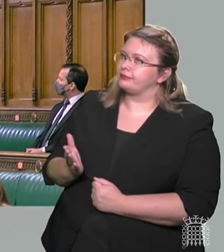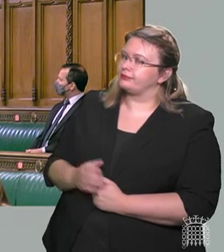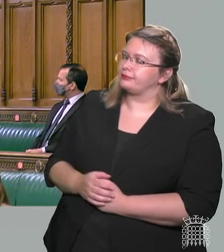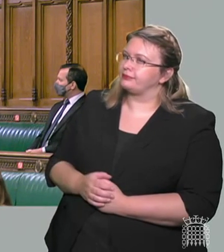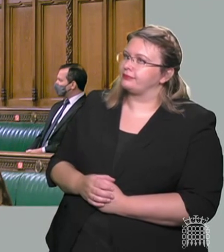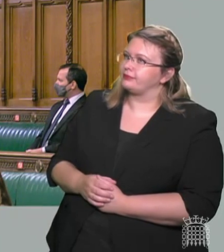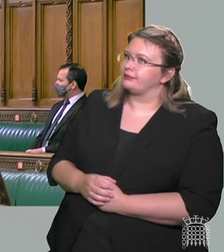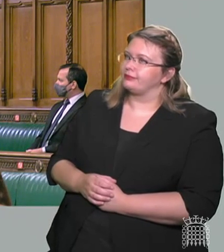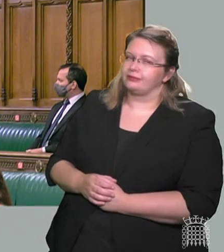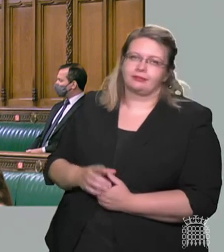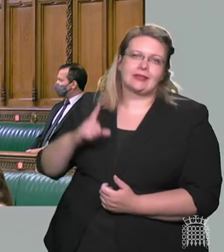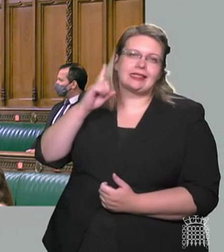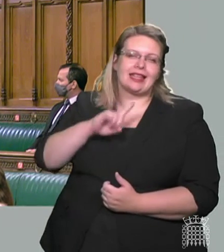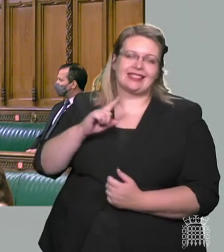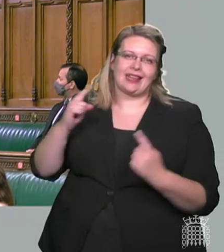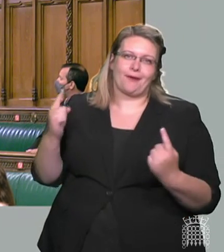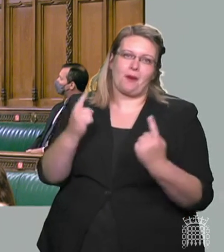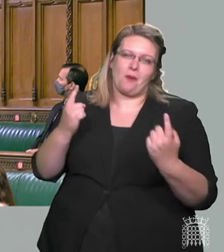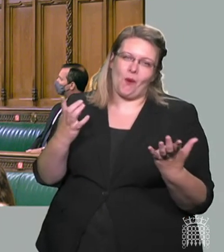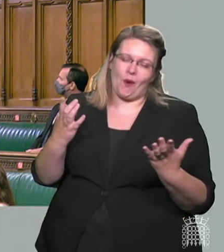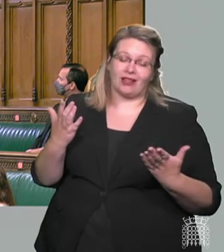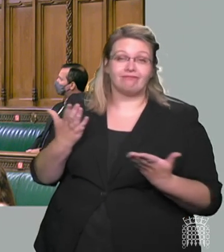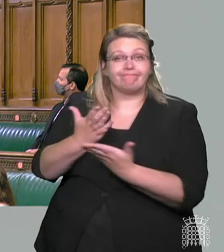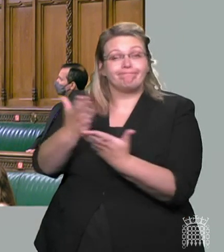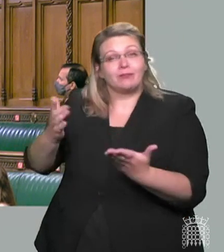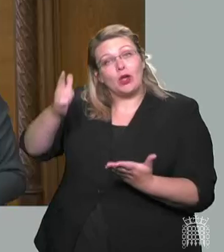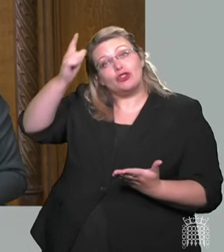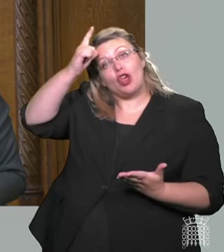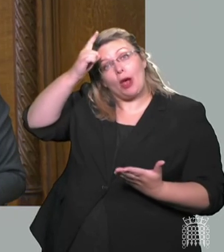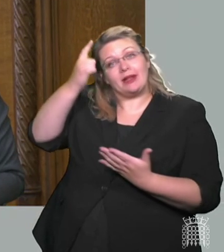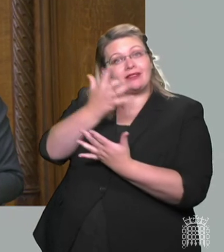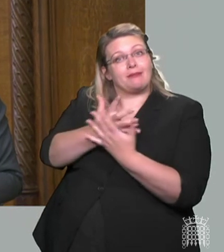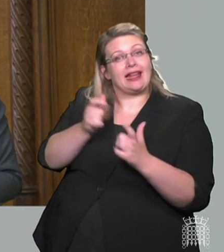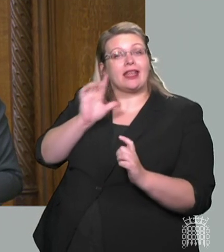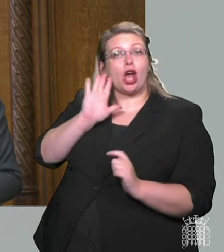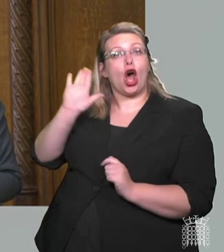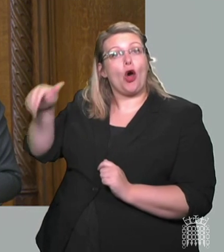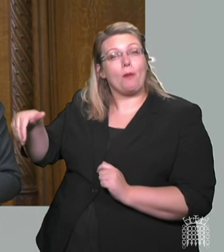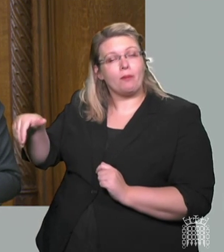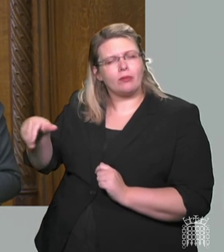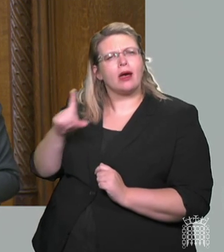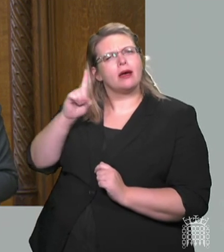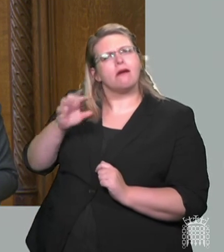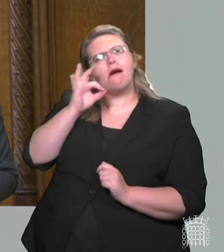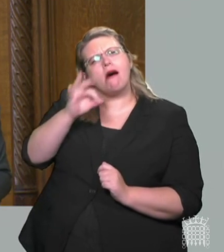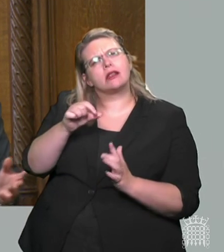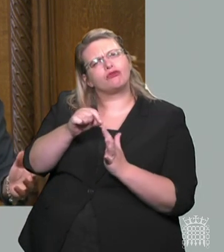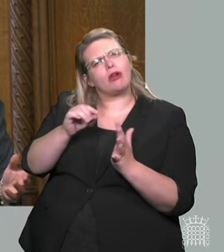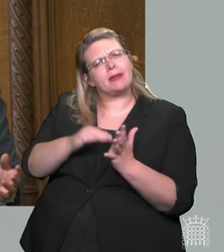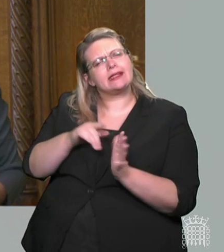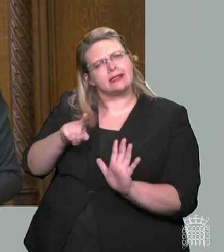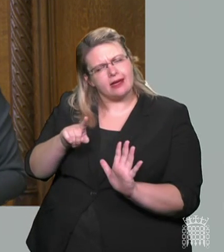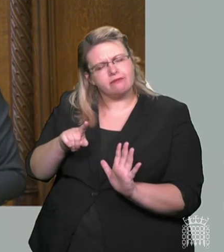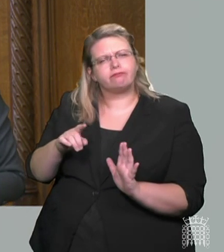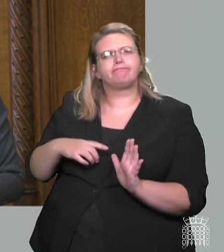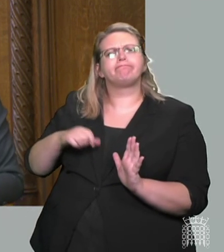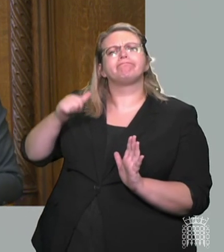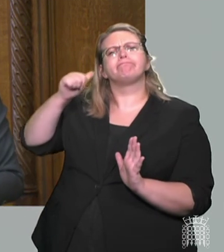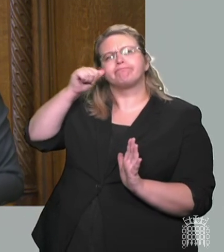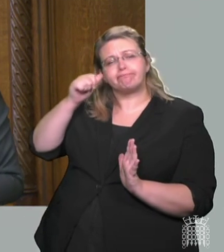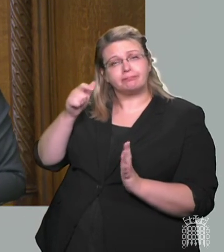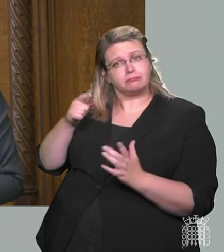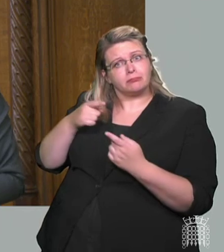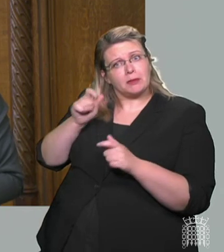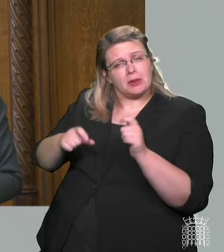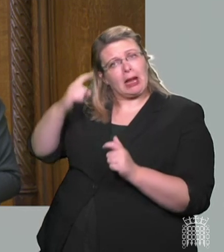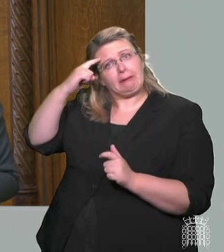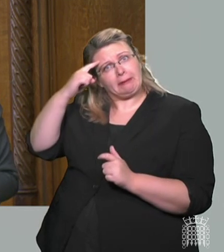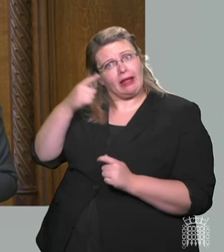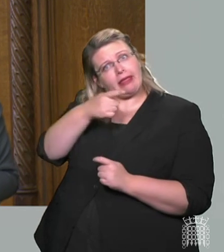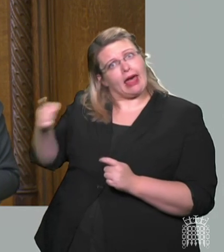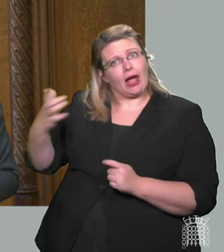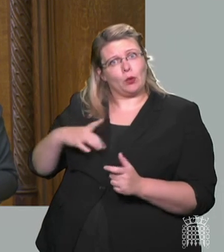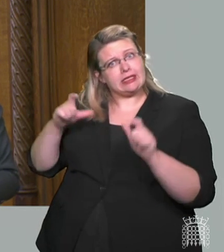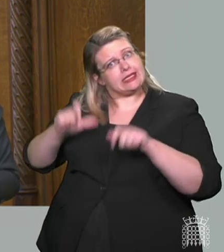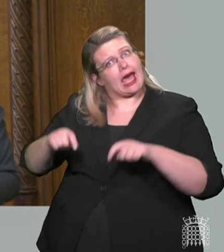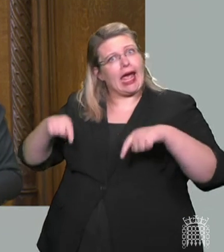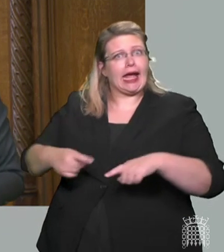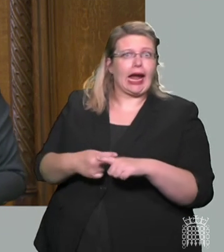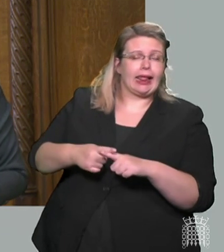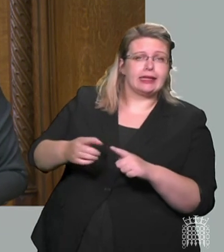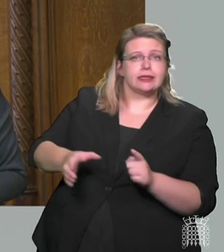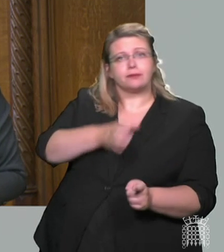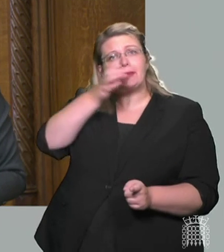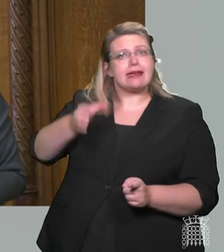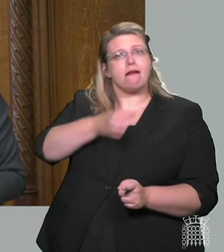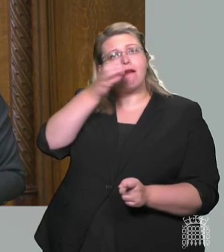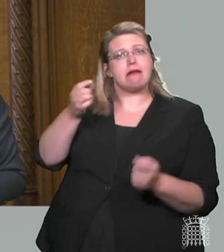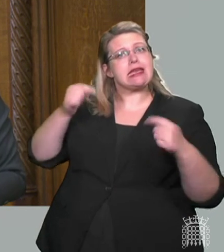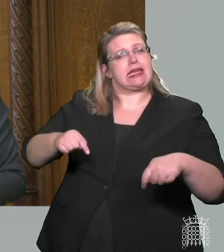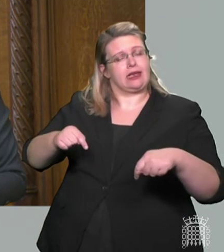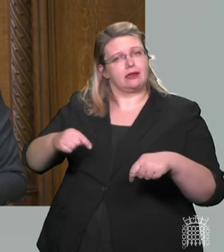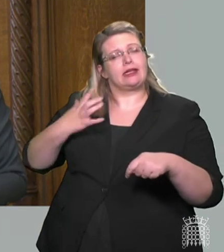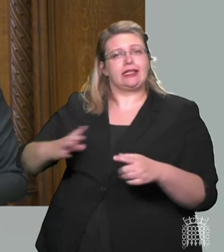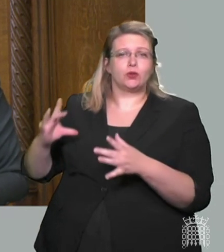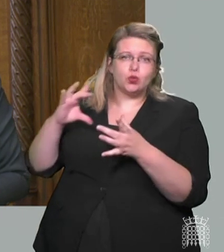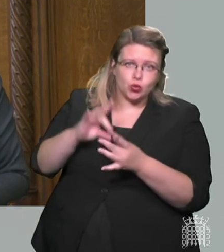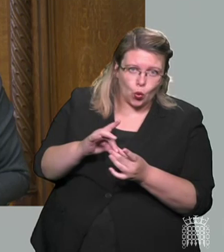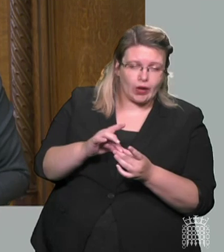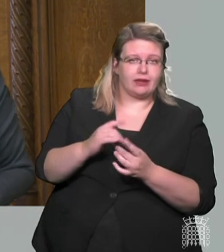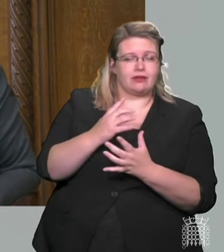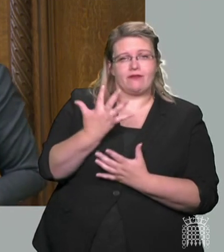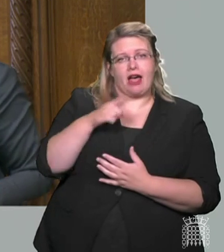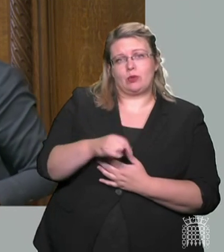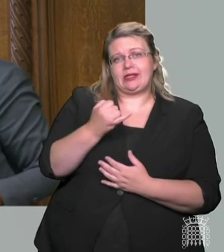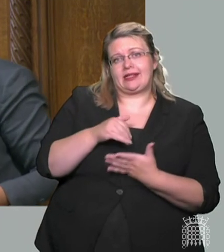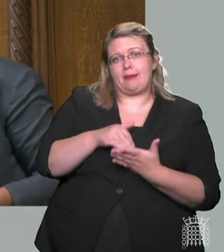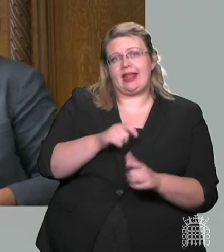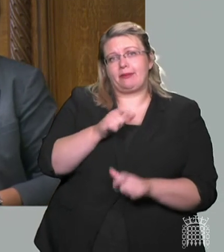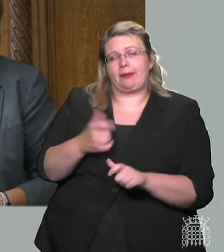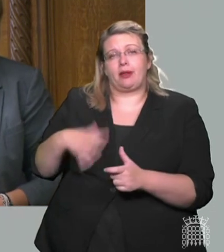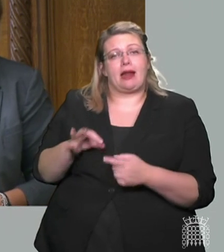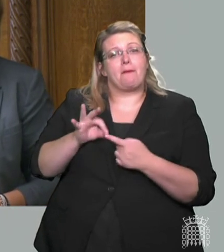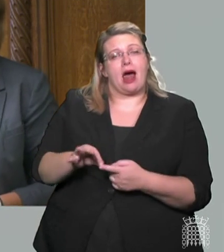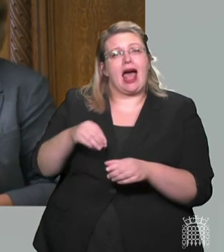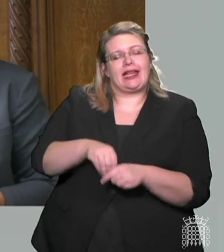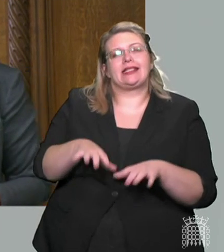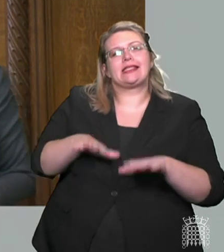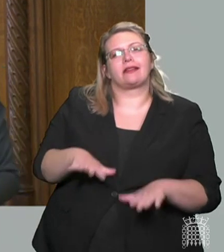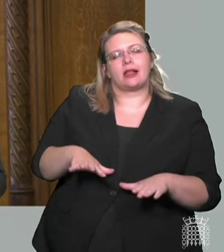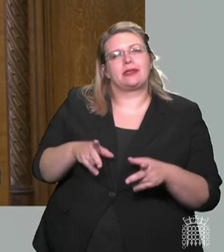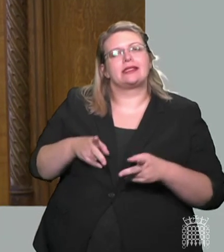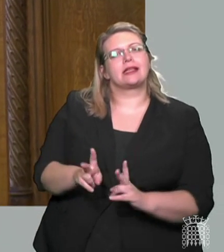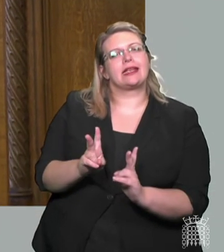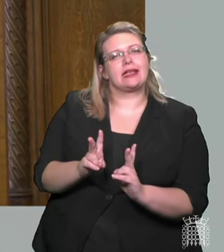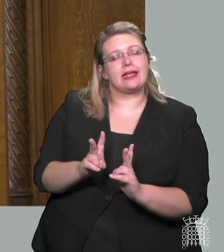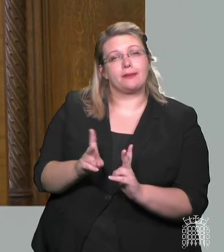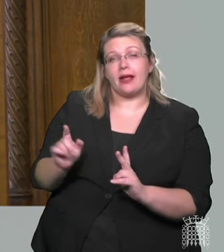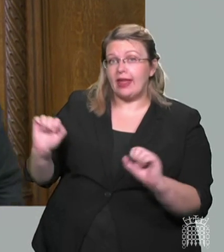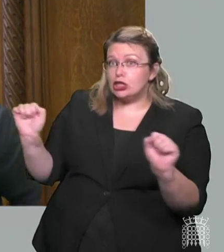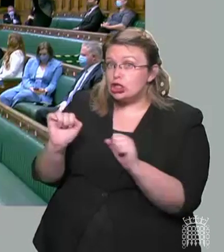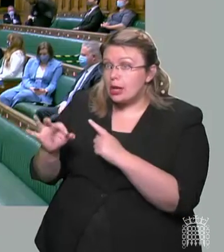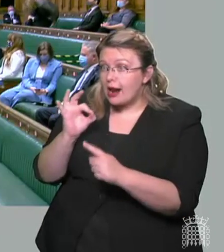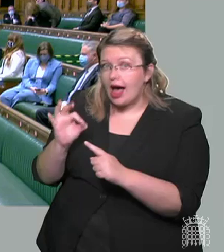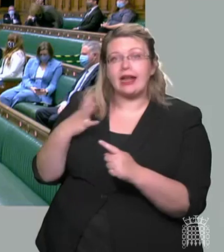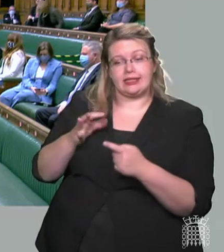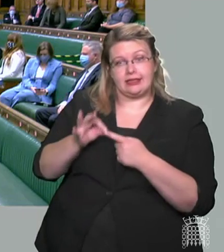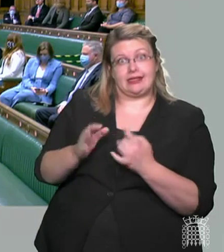After yesterday’s game, many of our German friends are heading home, but, does my right honourable Friend agree that, as the song goes, if they want to stay here drinking all our beer, they need to join the 5.6 million people who have already successfully applied for the EU settlement scheme forthwith, before today’s deadline?